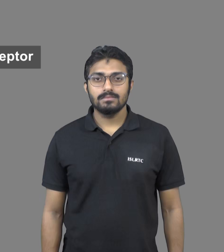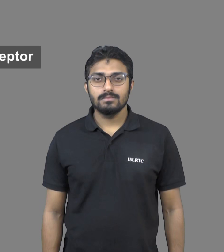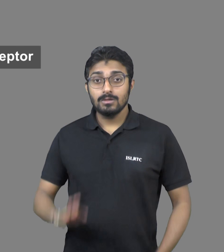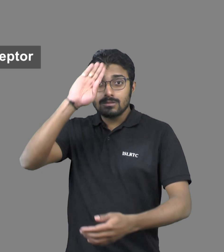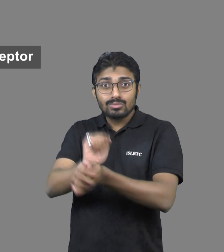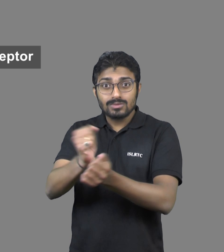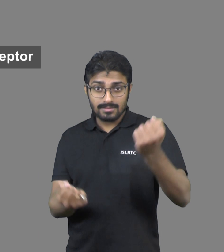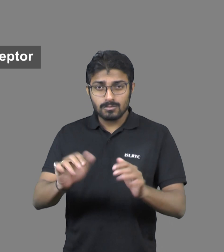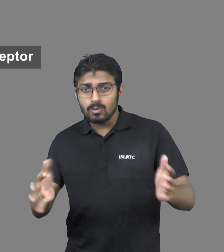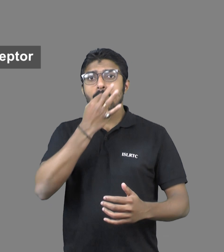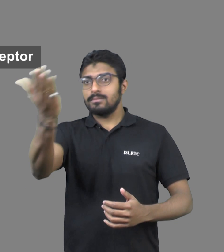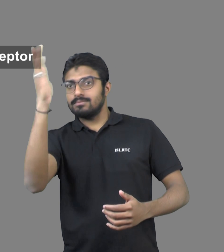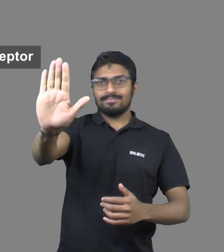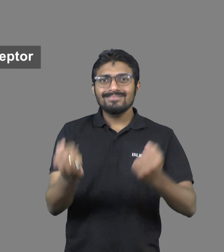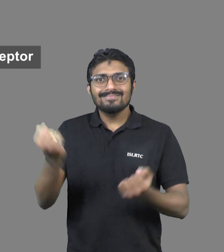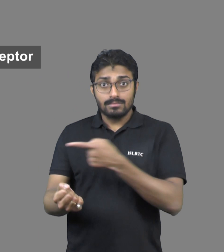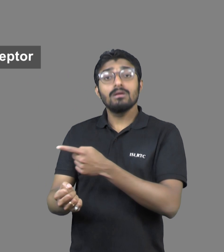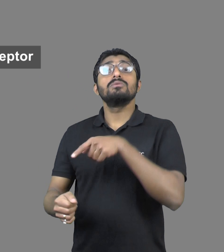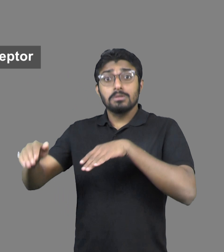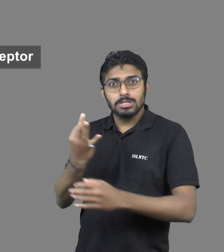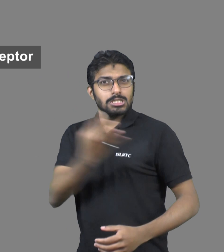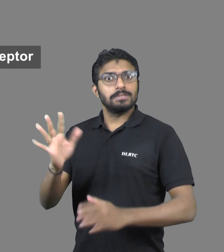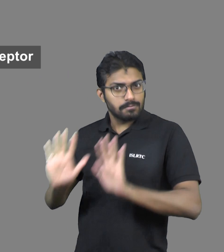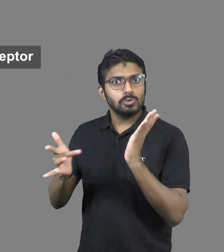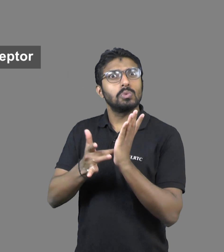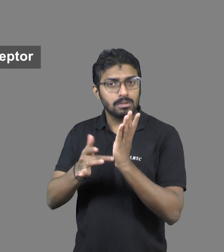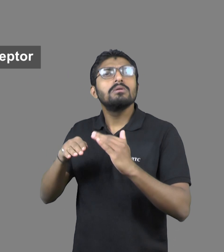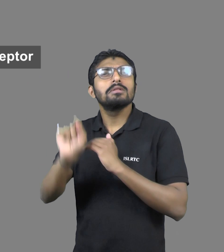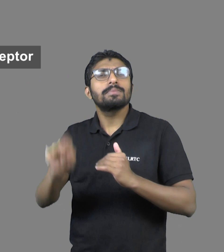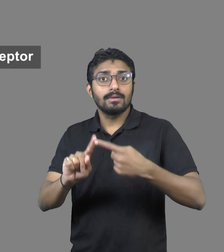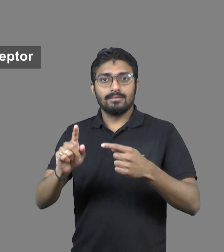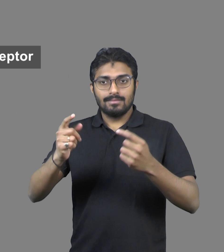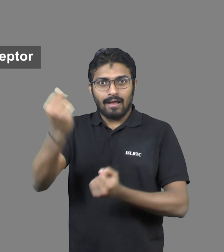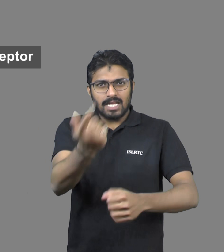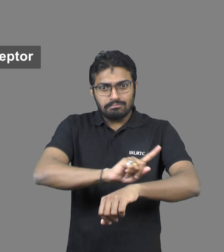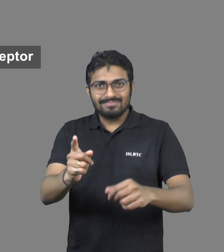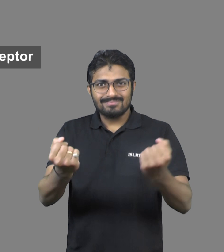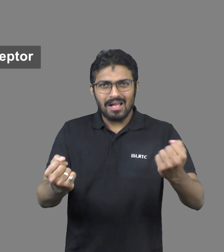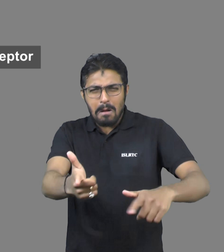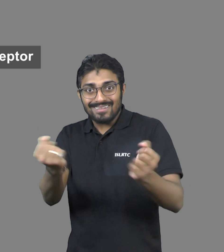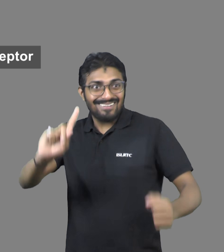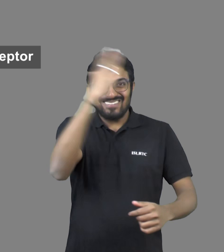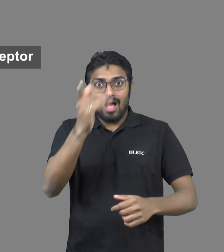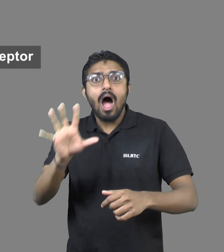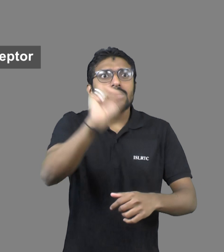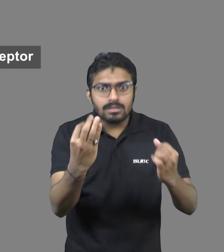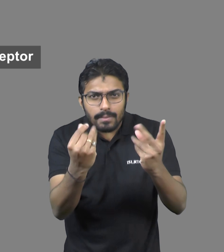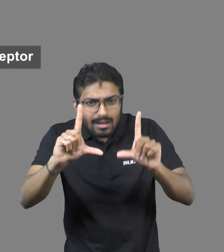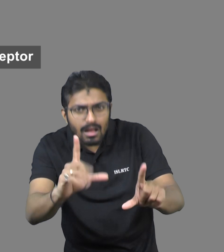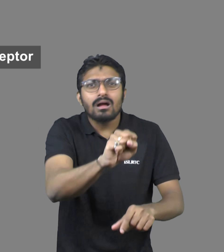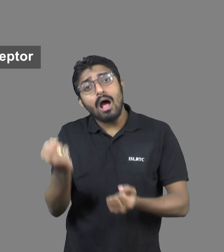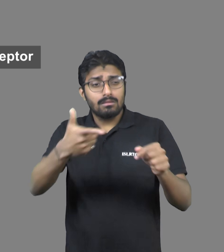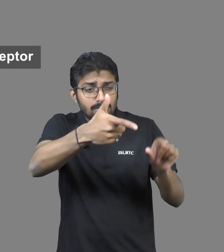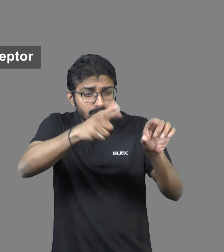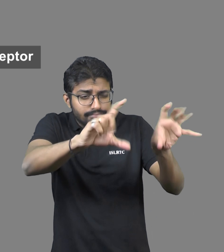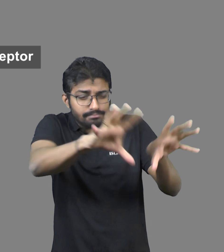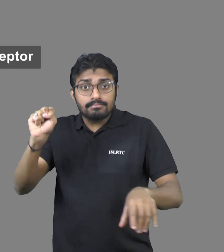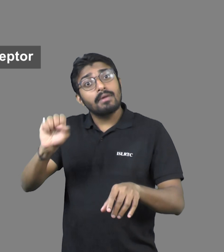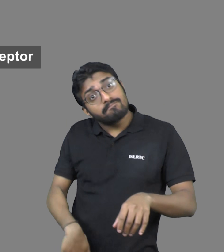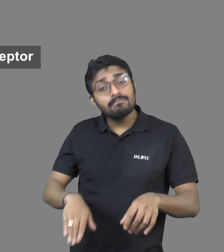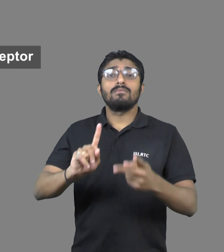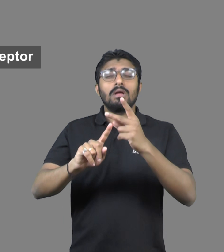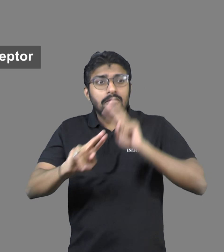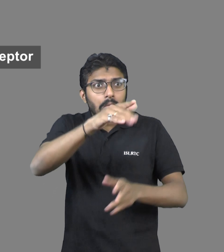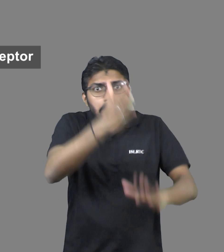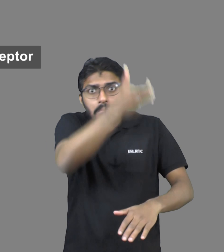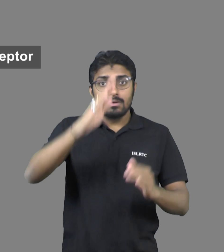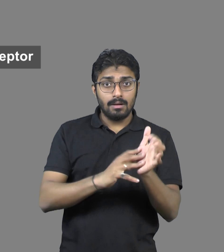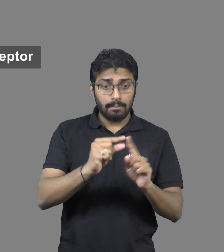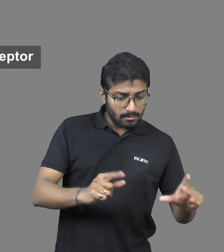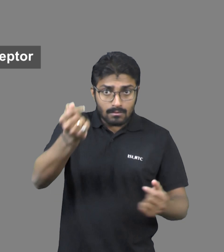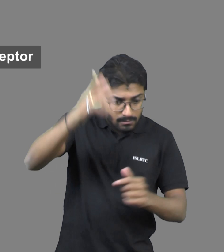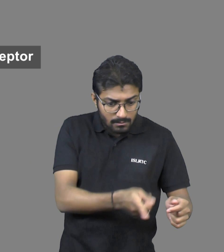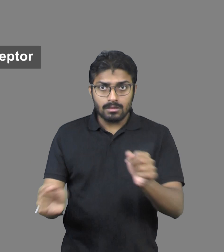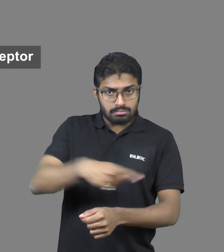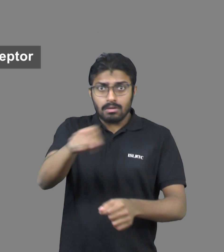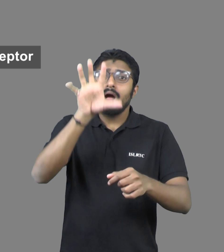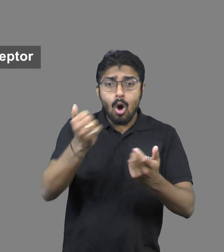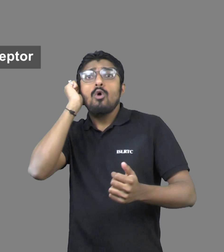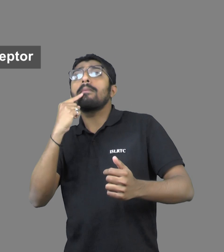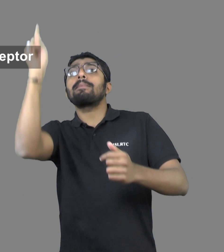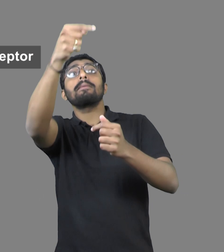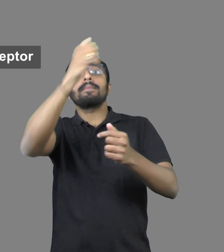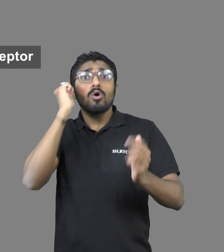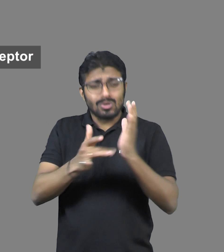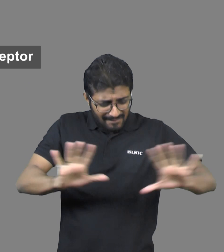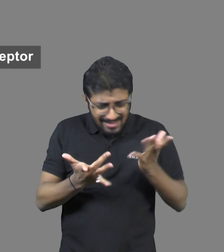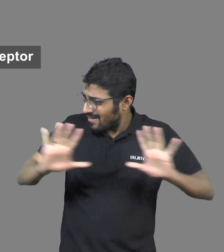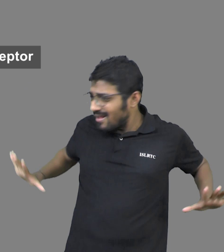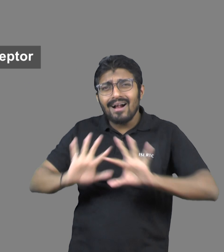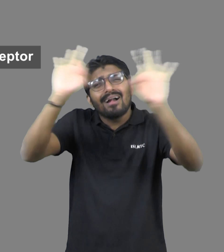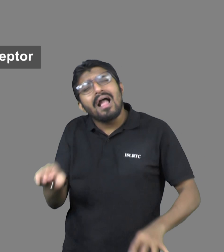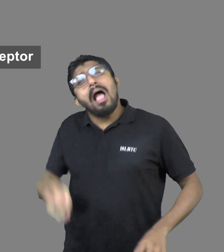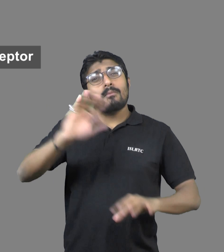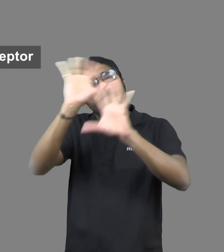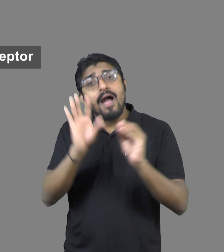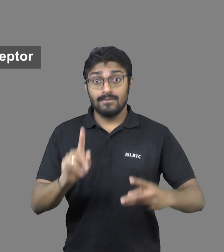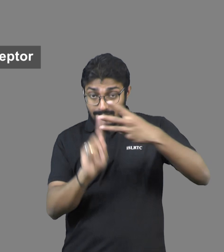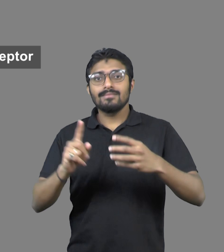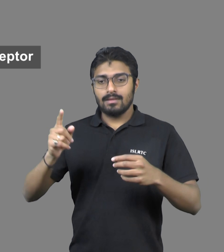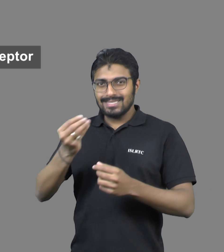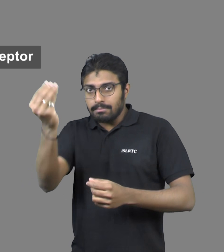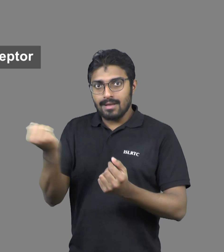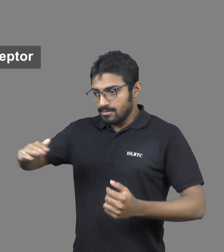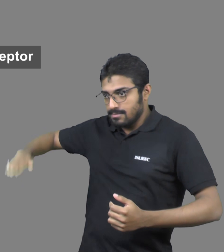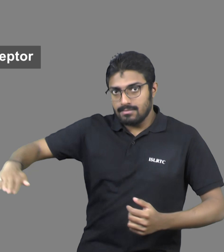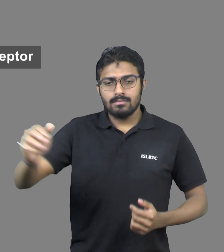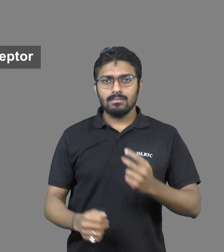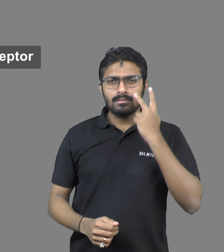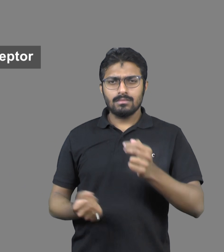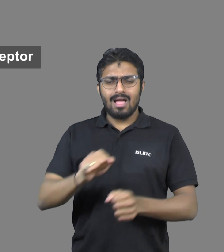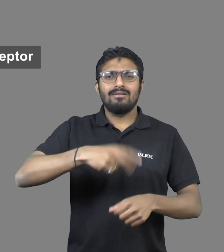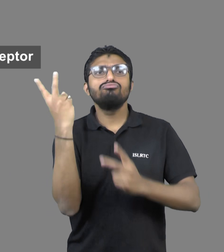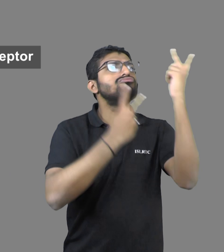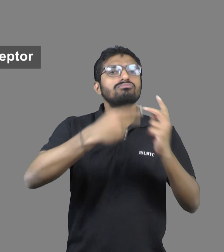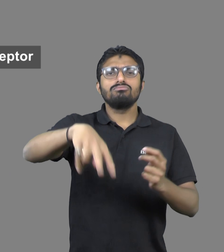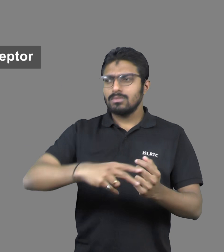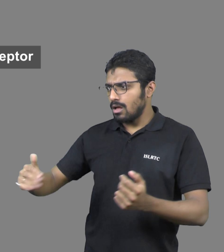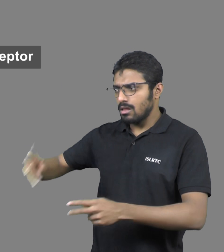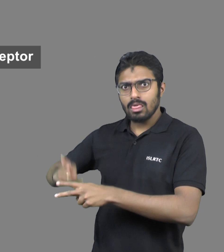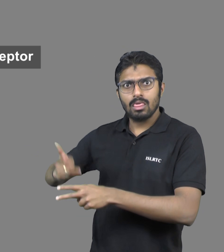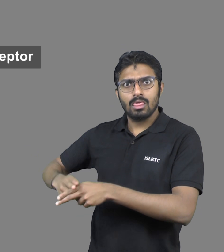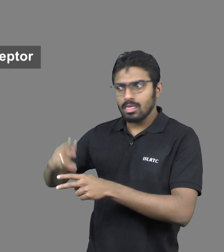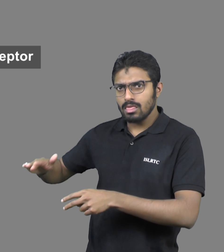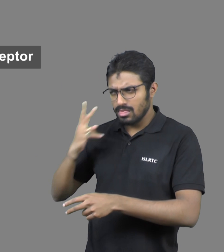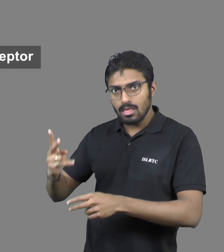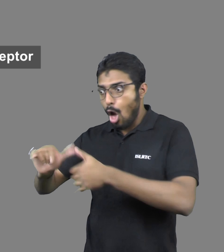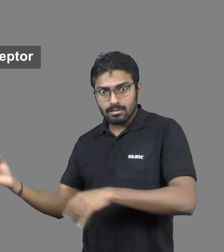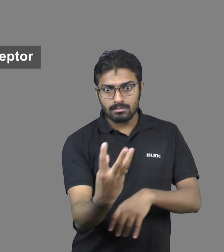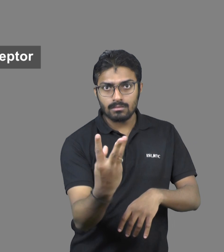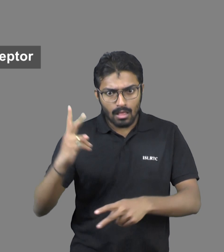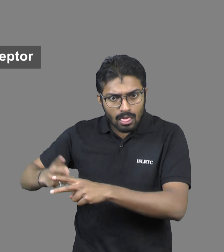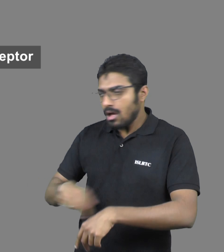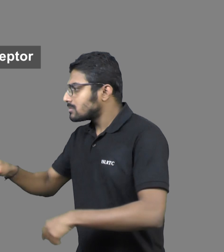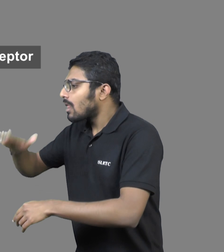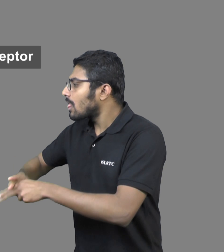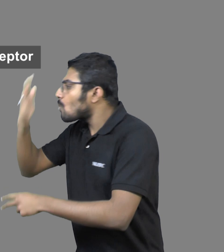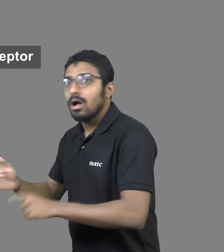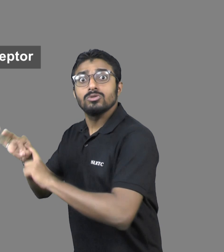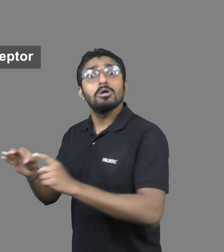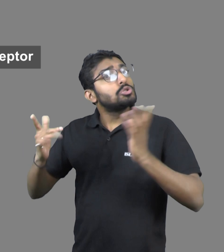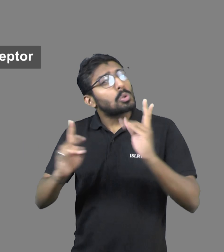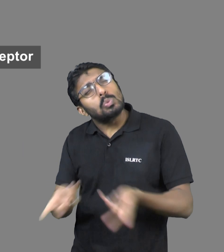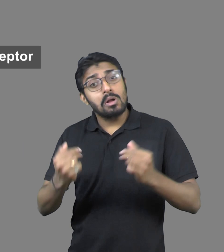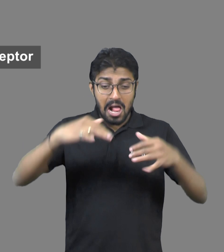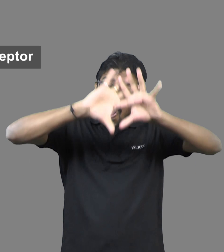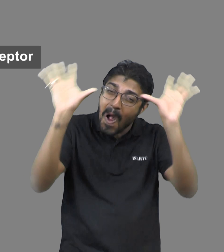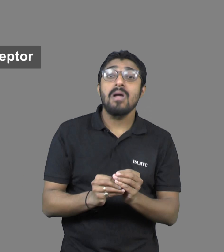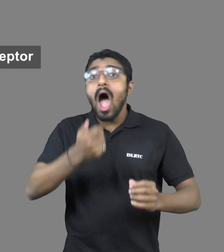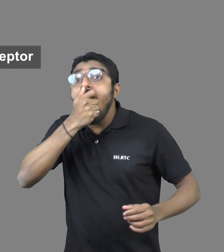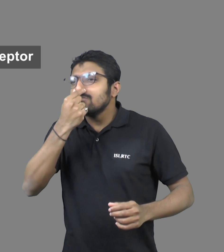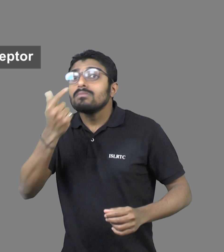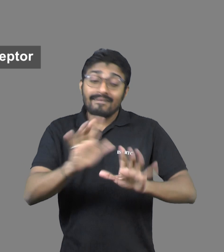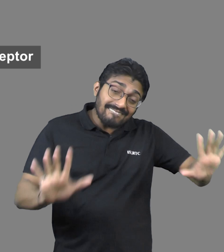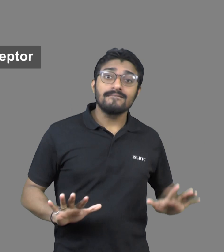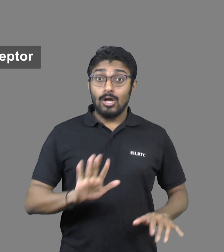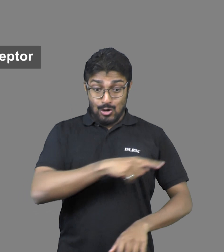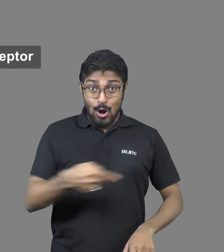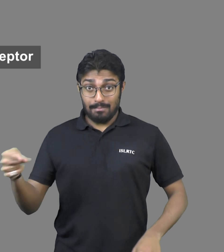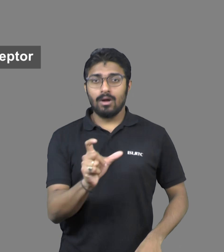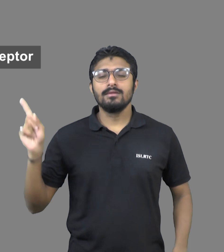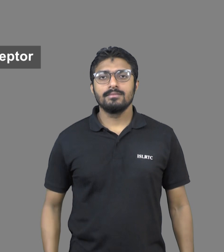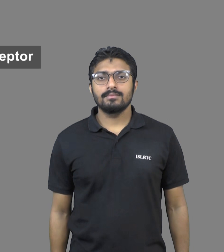Interceptor